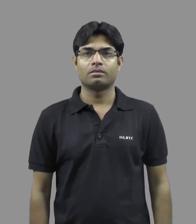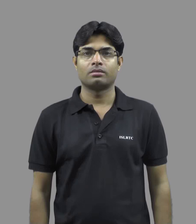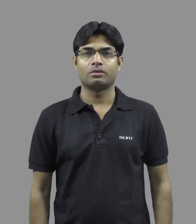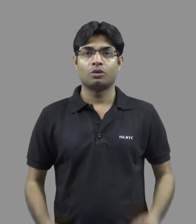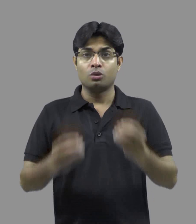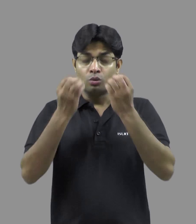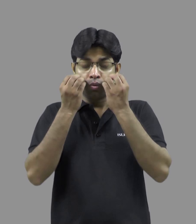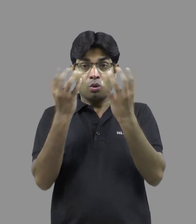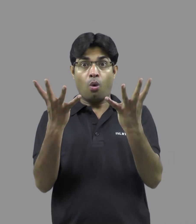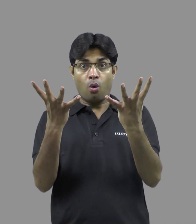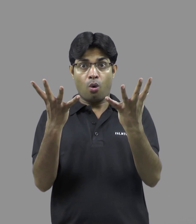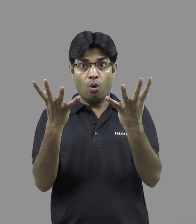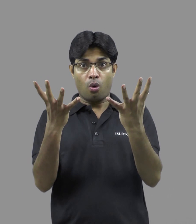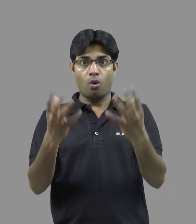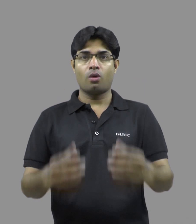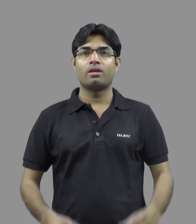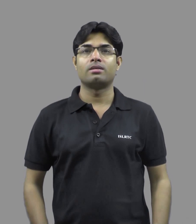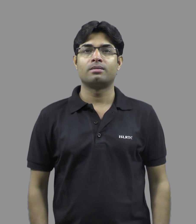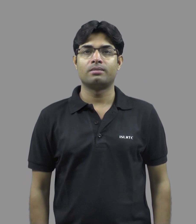Shock